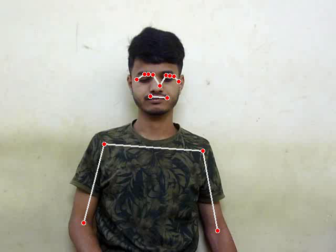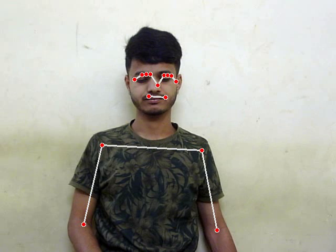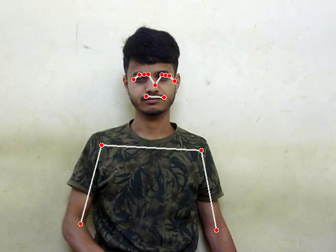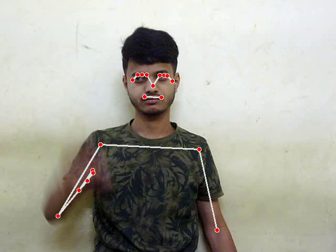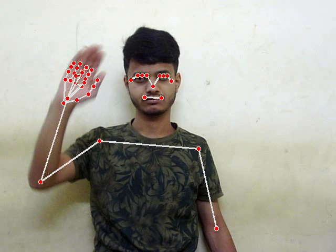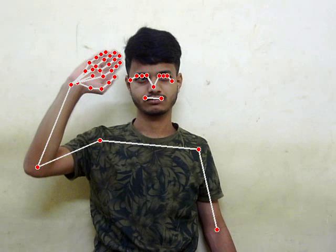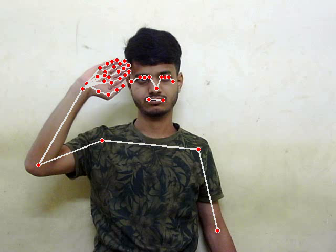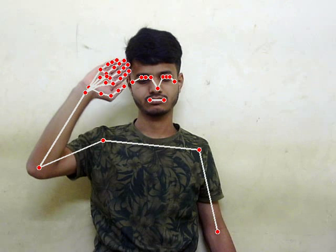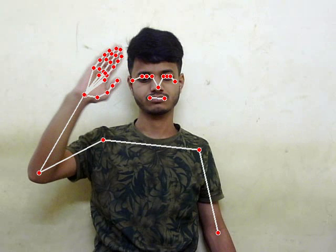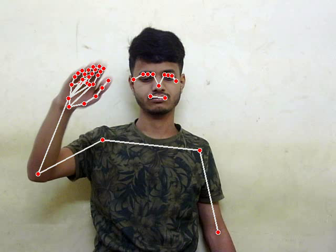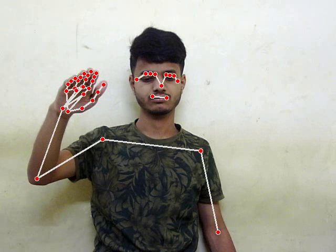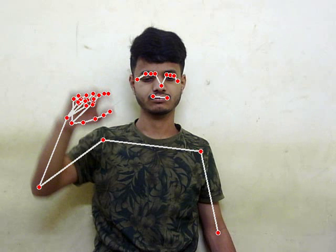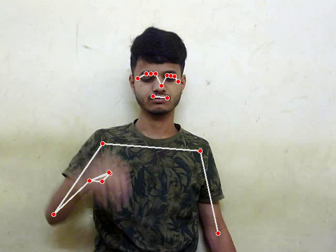hello